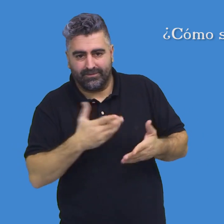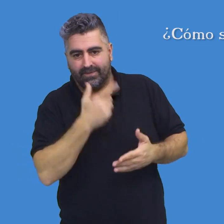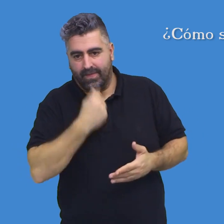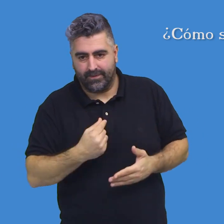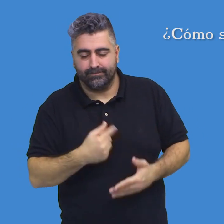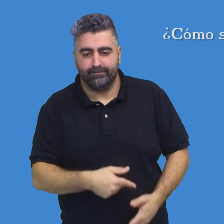fácil